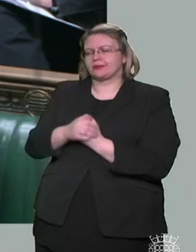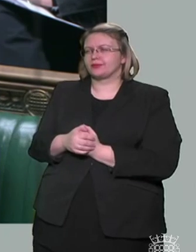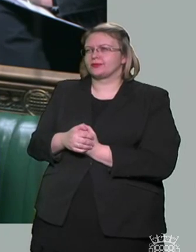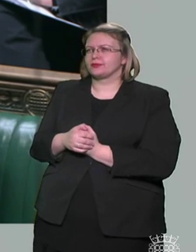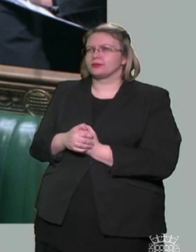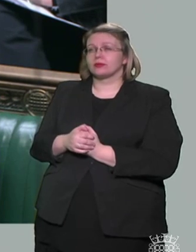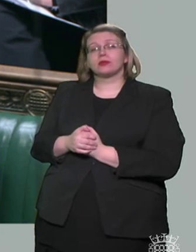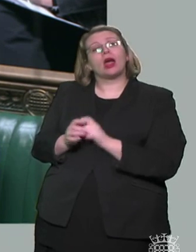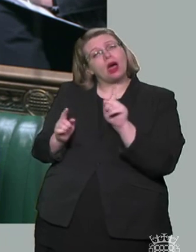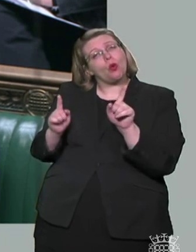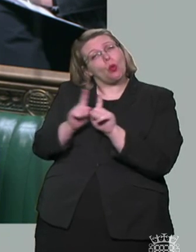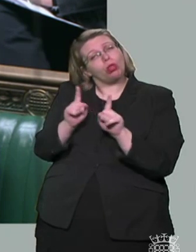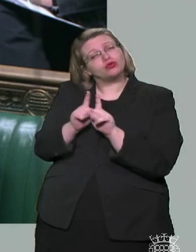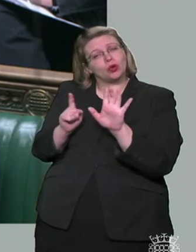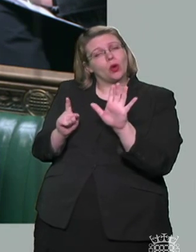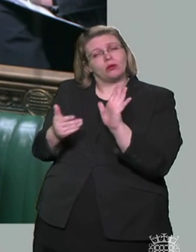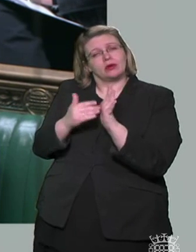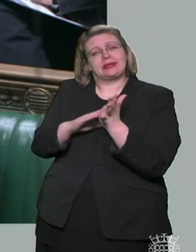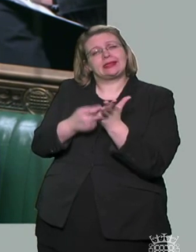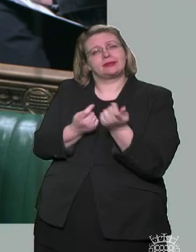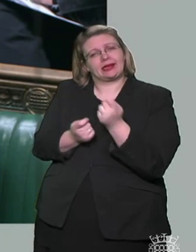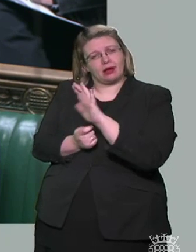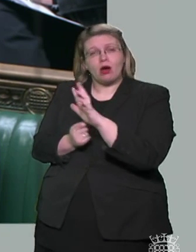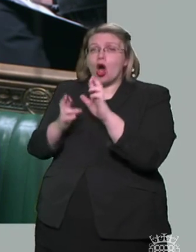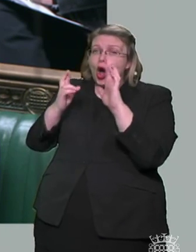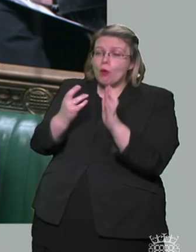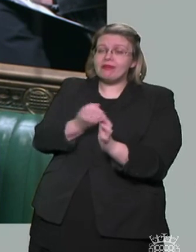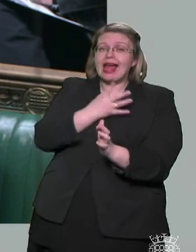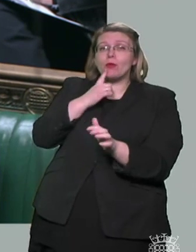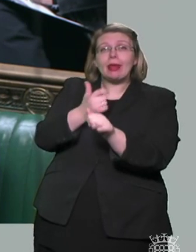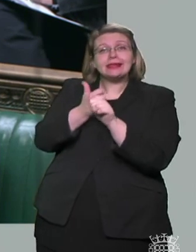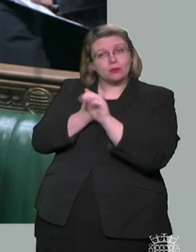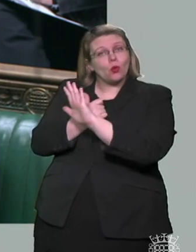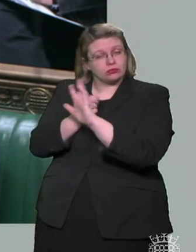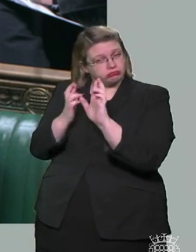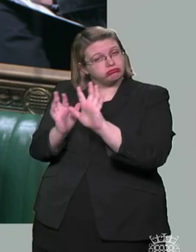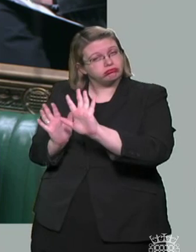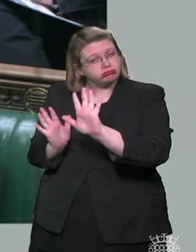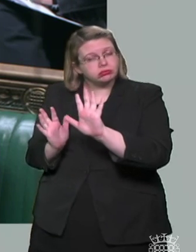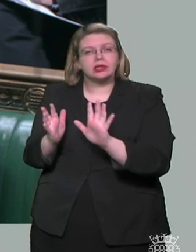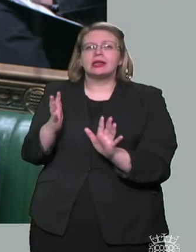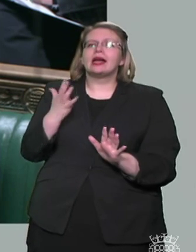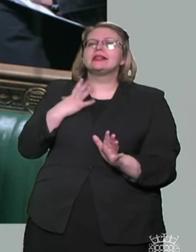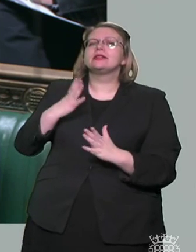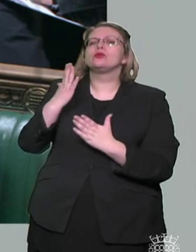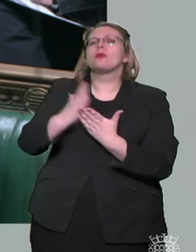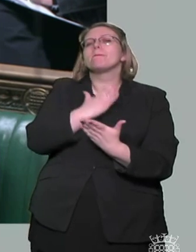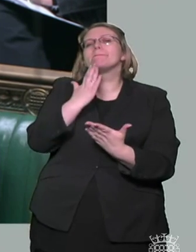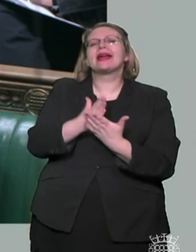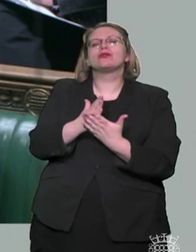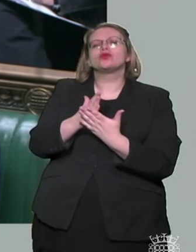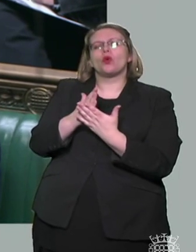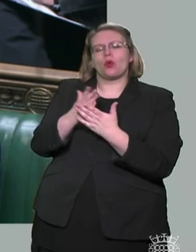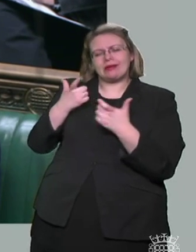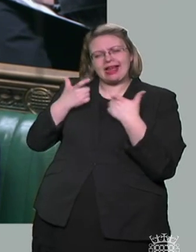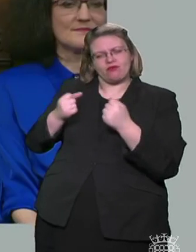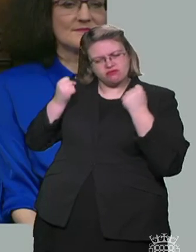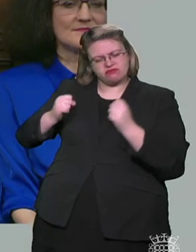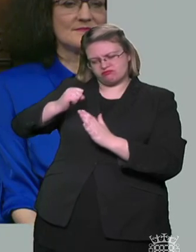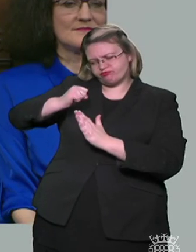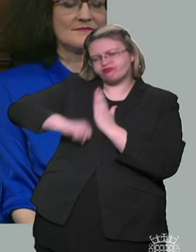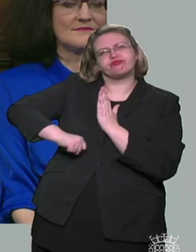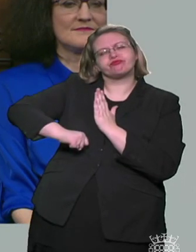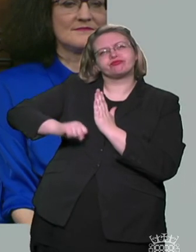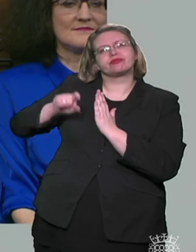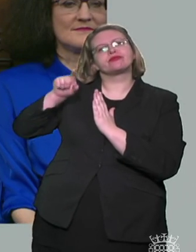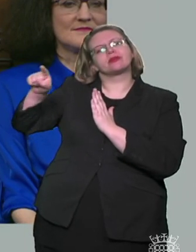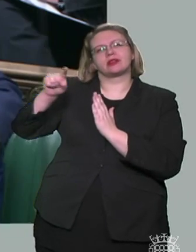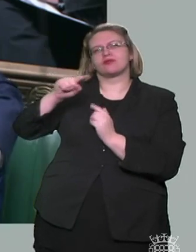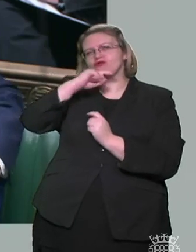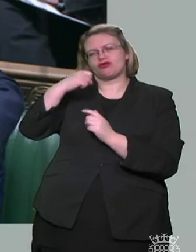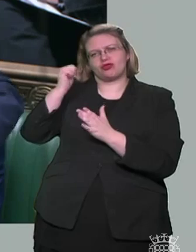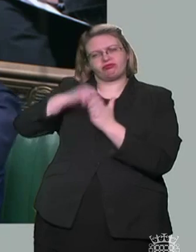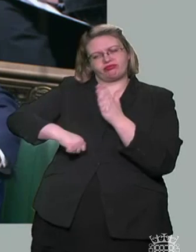What we will also do, and I hope we have the support of the Opposition in this, is ensure there is no backsliding on sanctions by any of our friends and partners around the world.